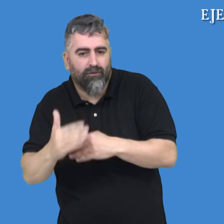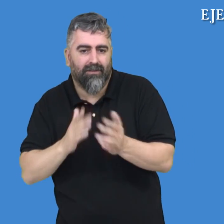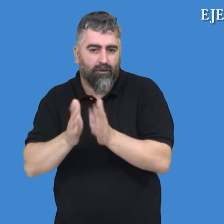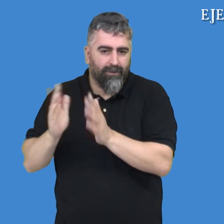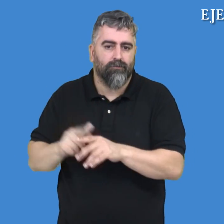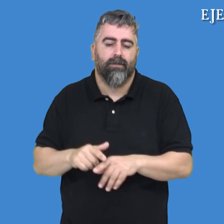terapia